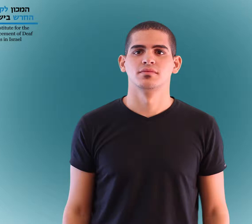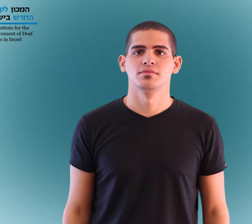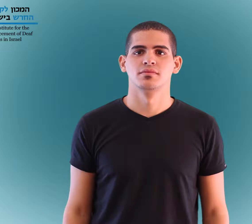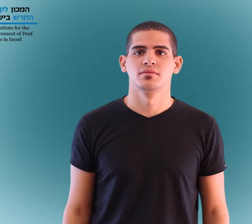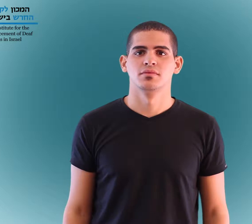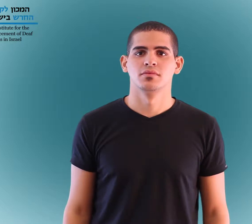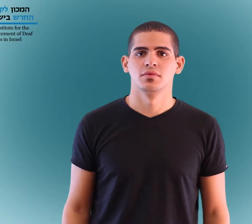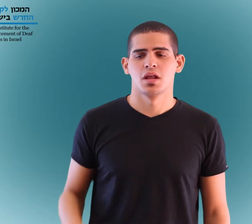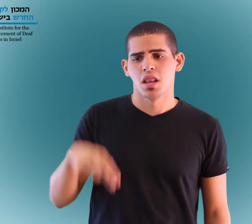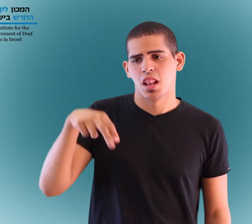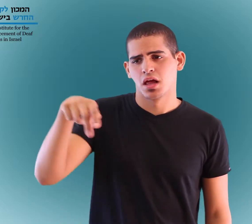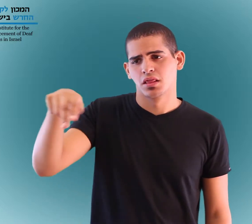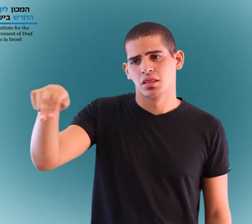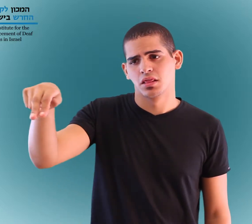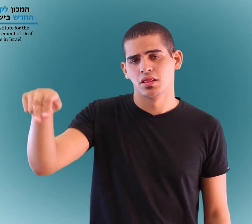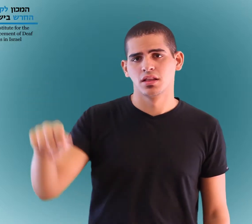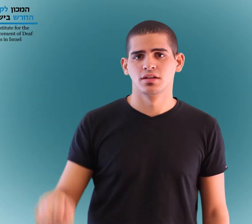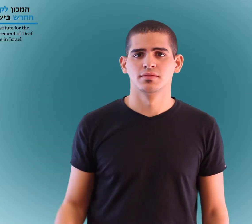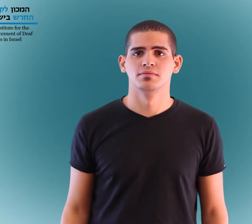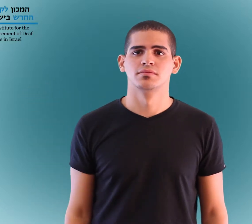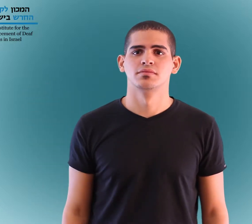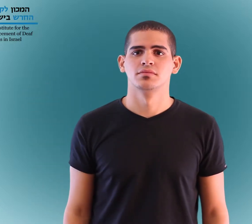ללכת